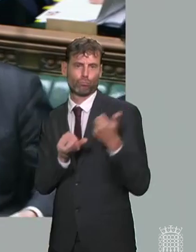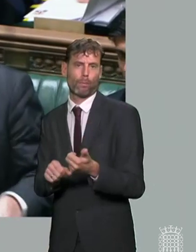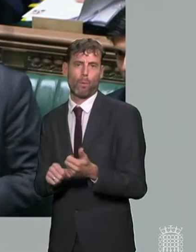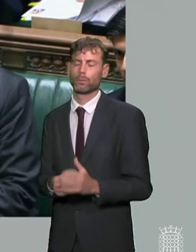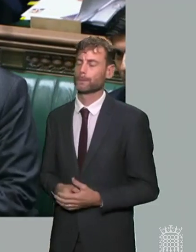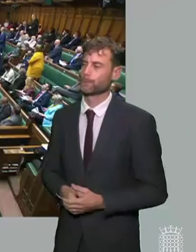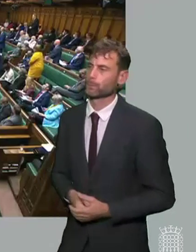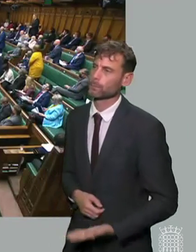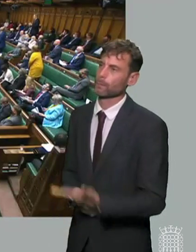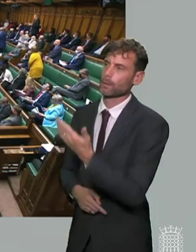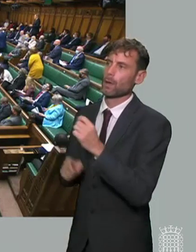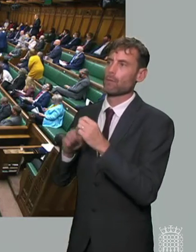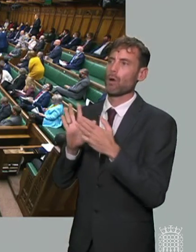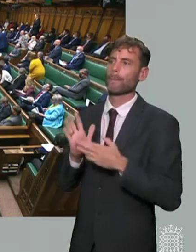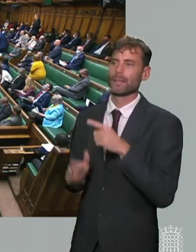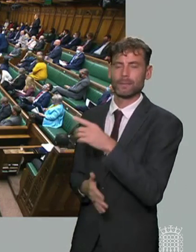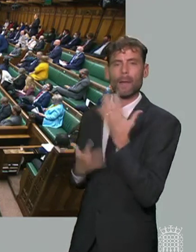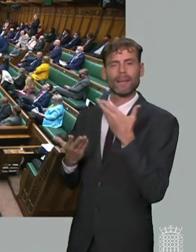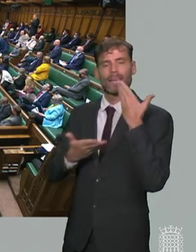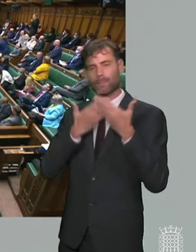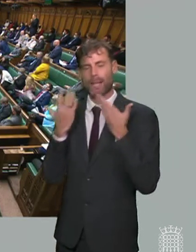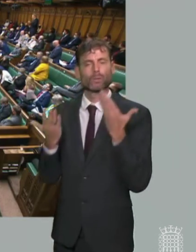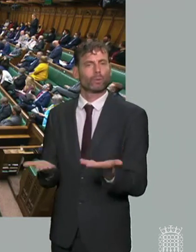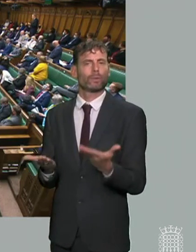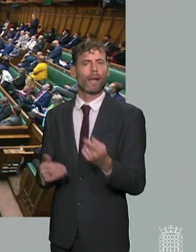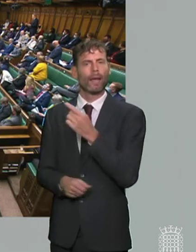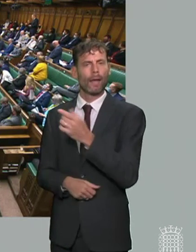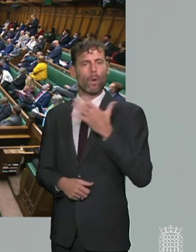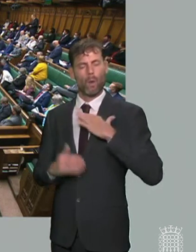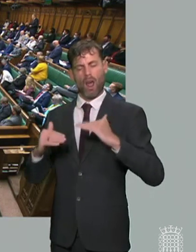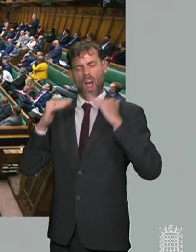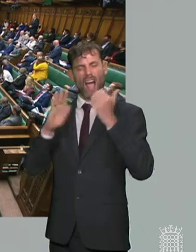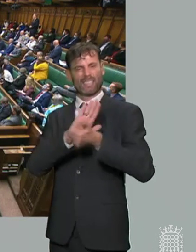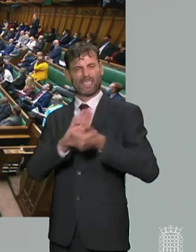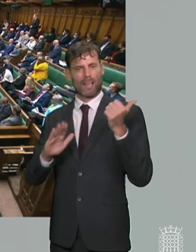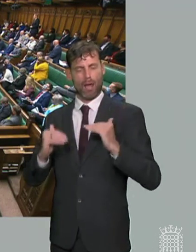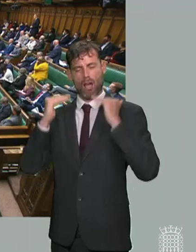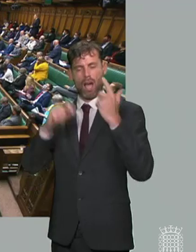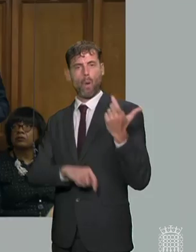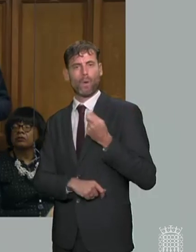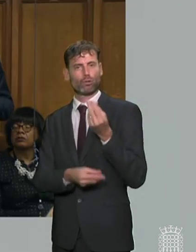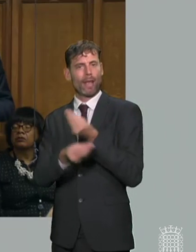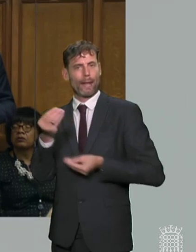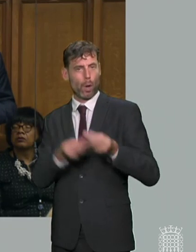The Prime Minister has set out today that he wants a high-skill, high-wage economy.